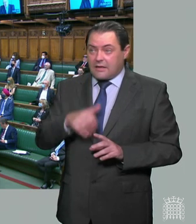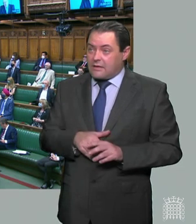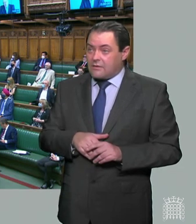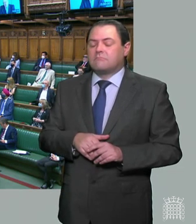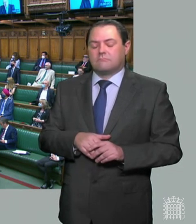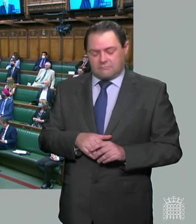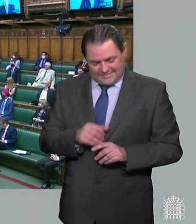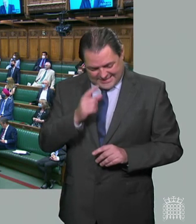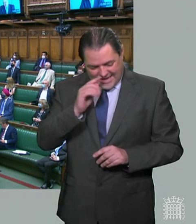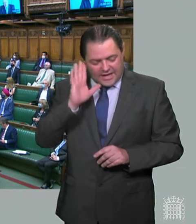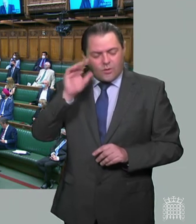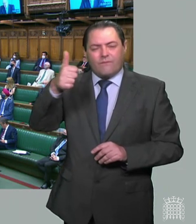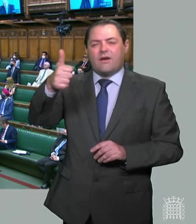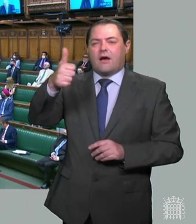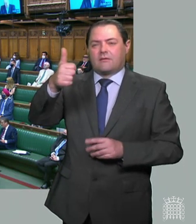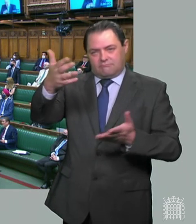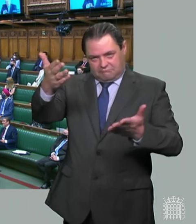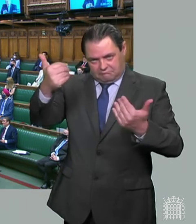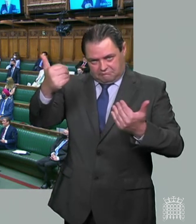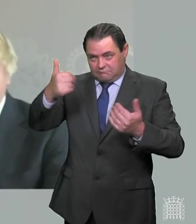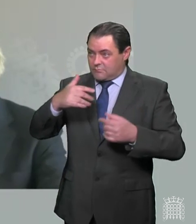I can hear you loud and clear, Prime Minister.